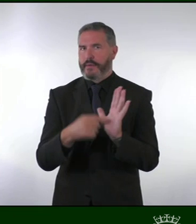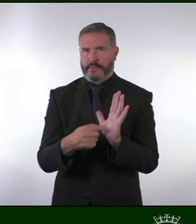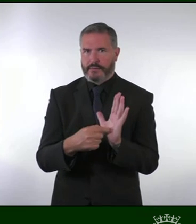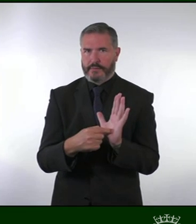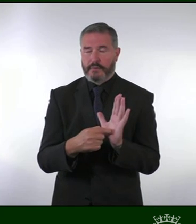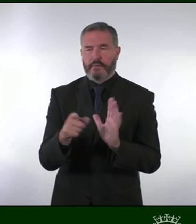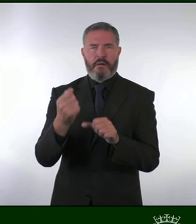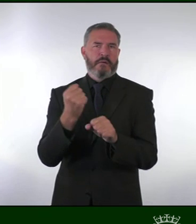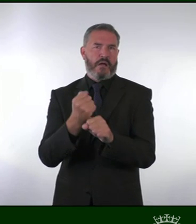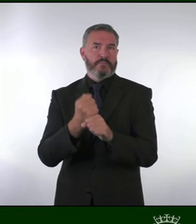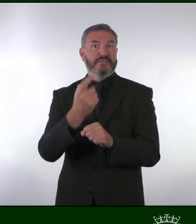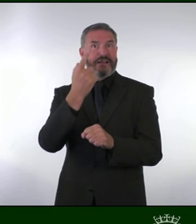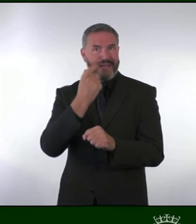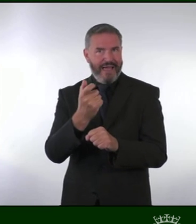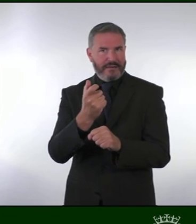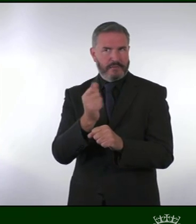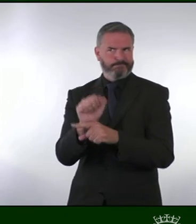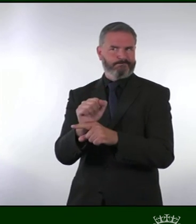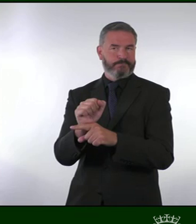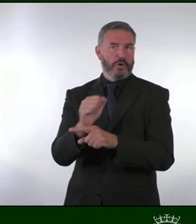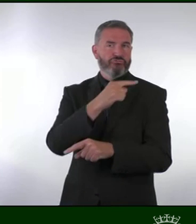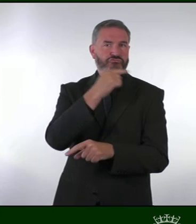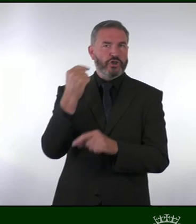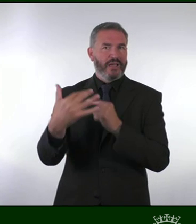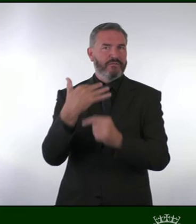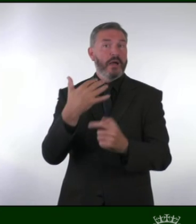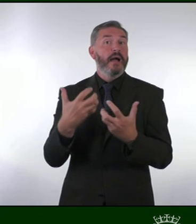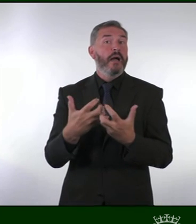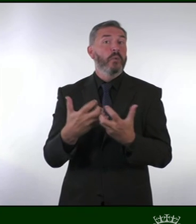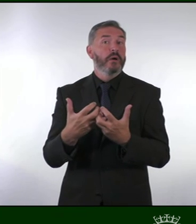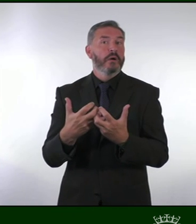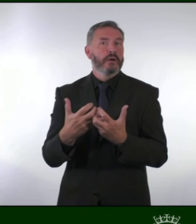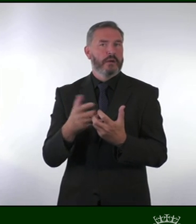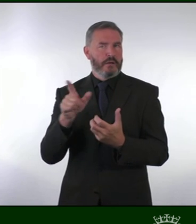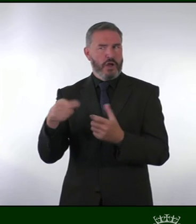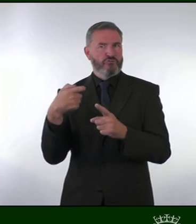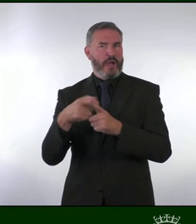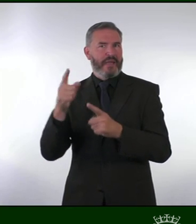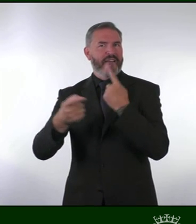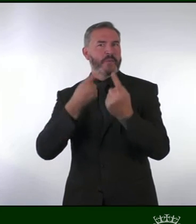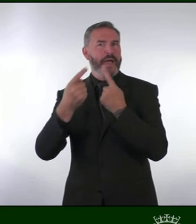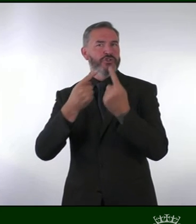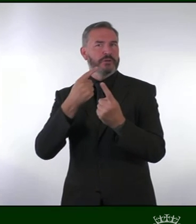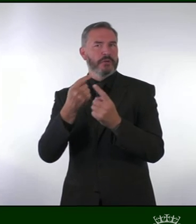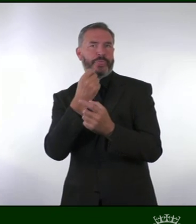One way the Government could seek to clamp down on Russian influence is to prevent the spread of Kremlin-backed disinformation.